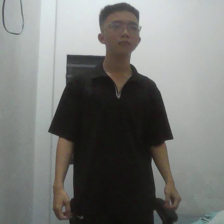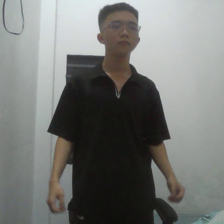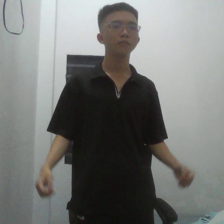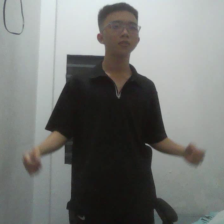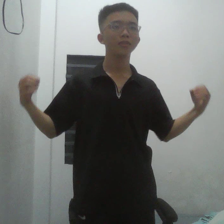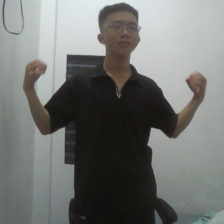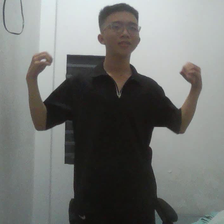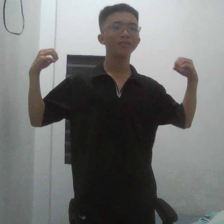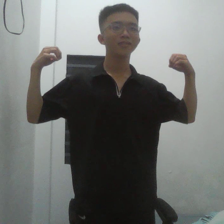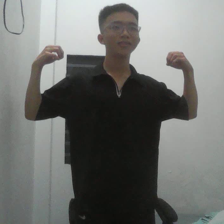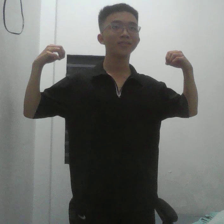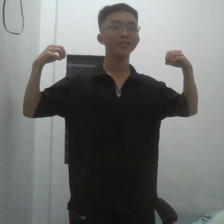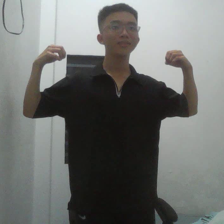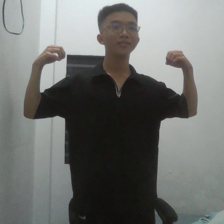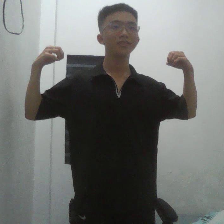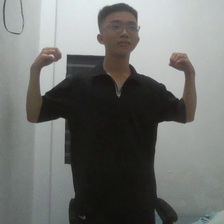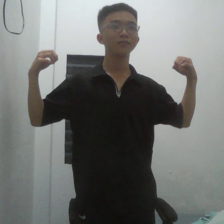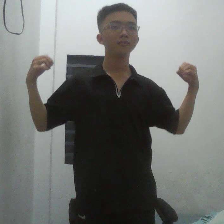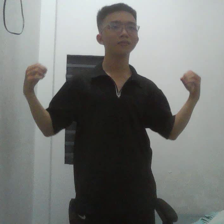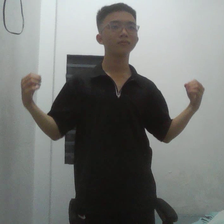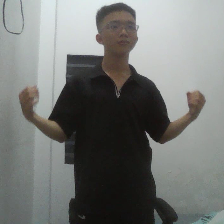minh khoe